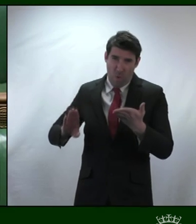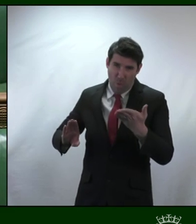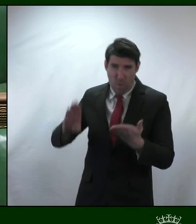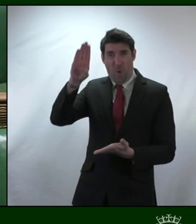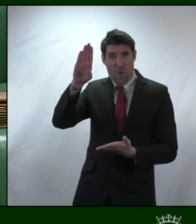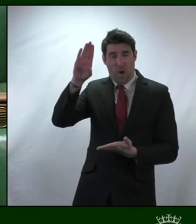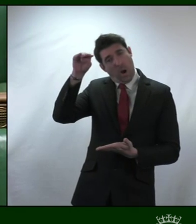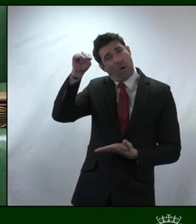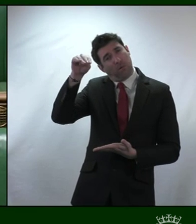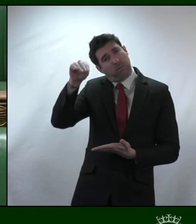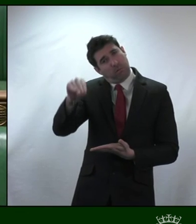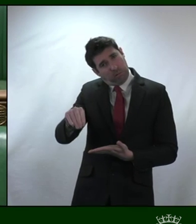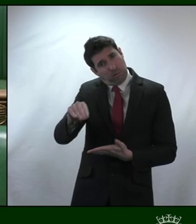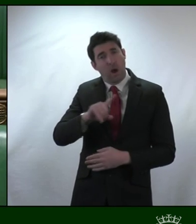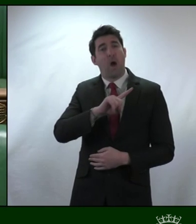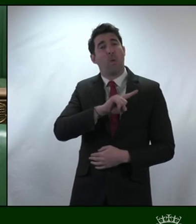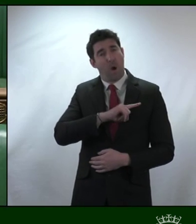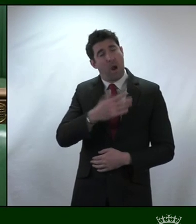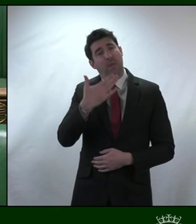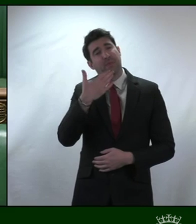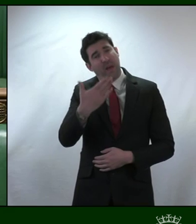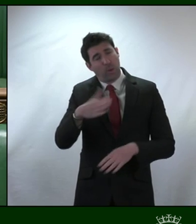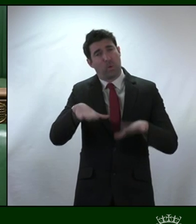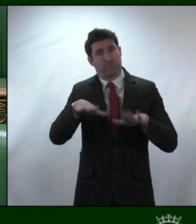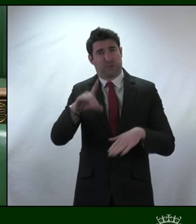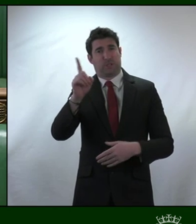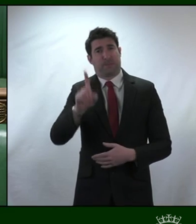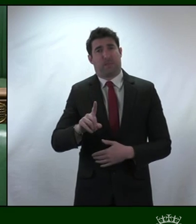That is because of the hard work of the people of this country.